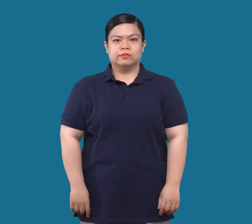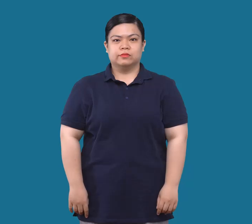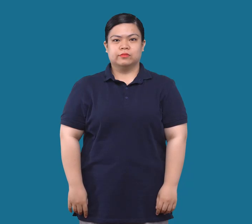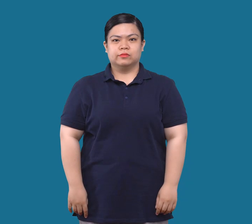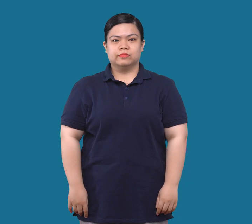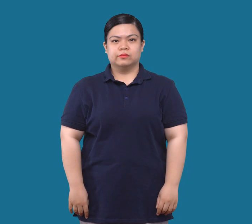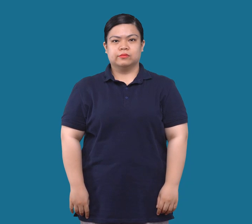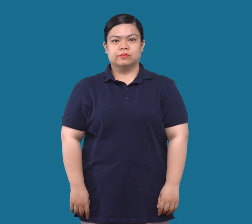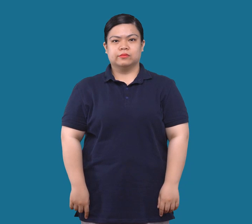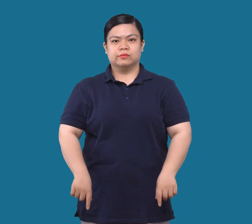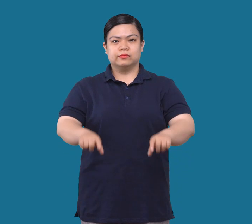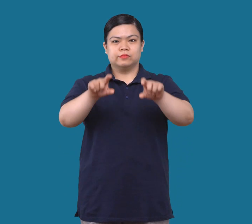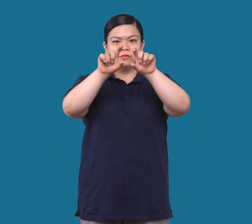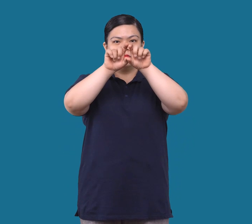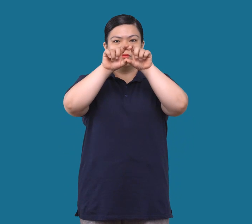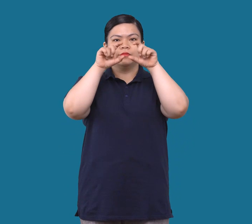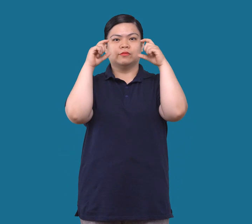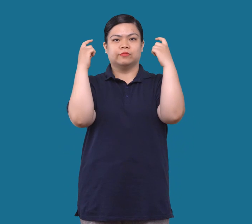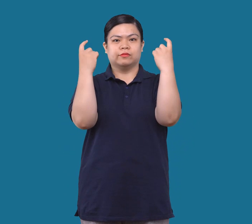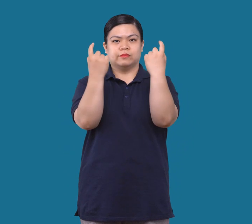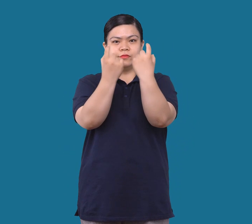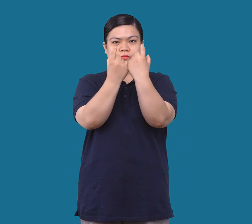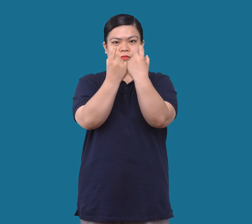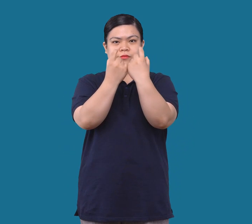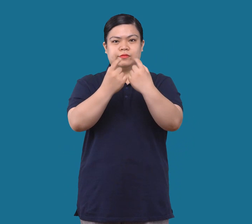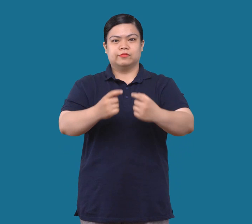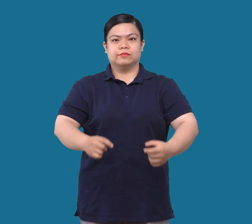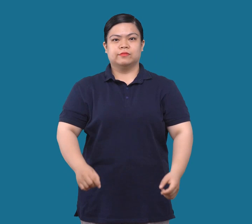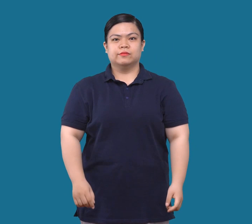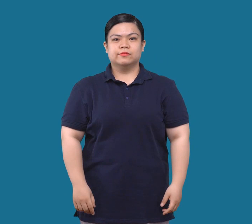quốc hội